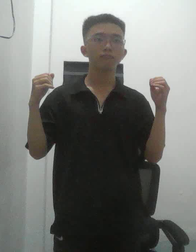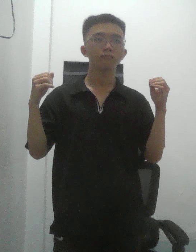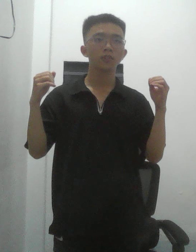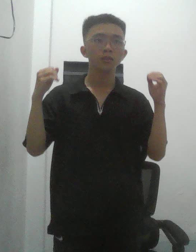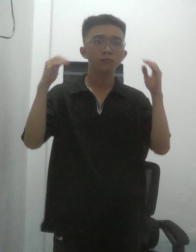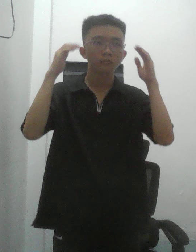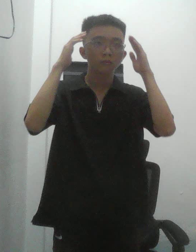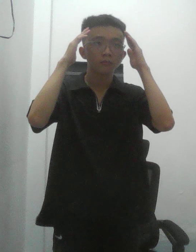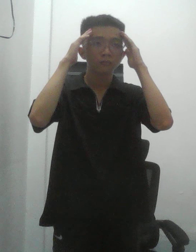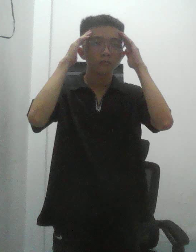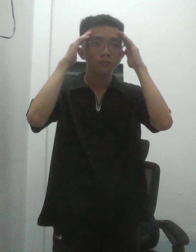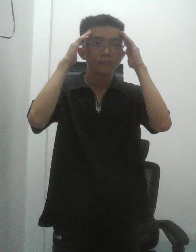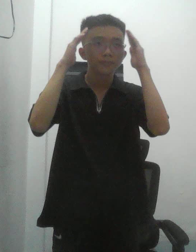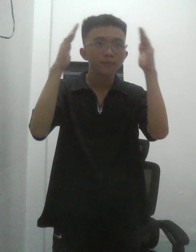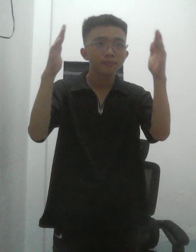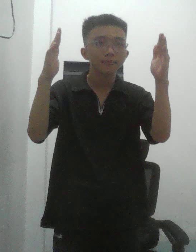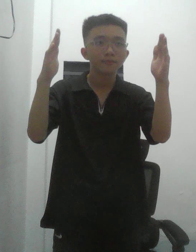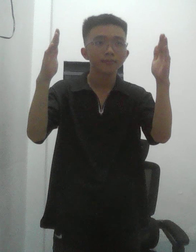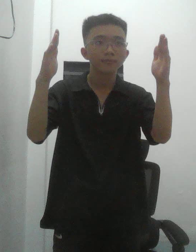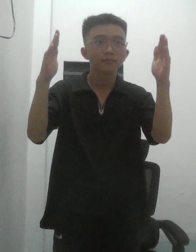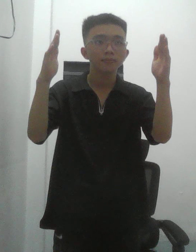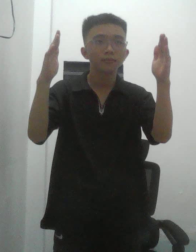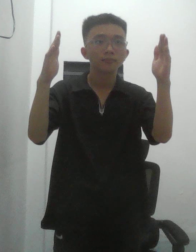quan tam